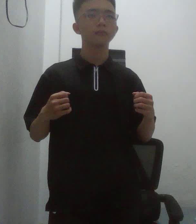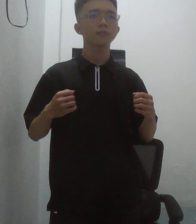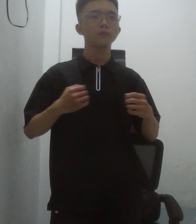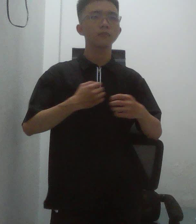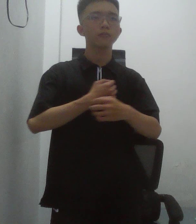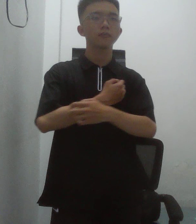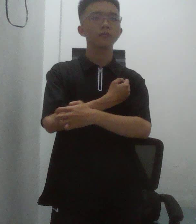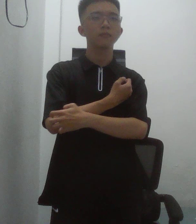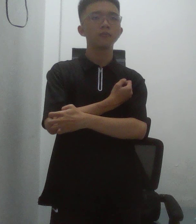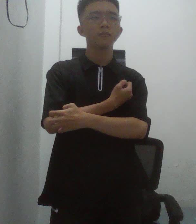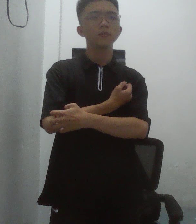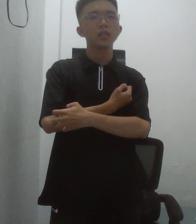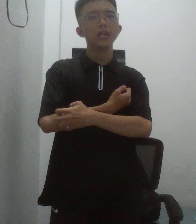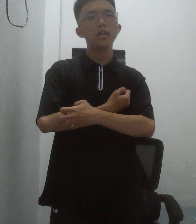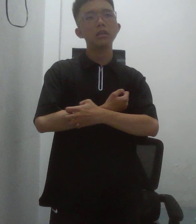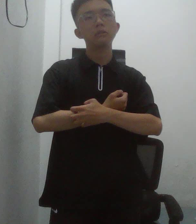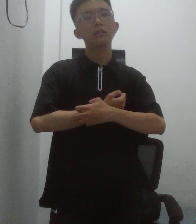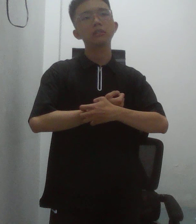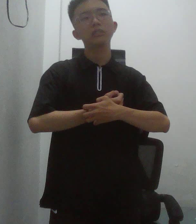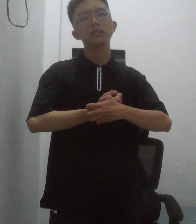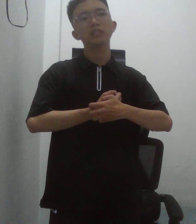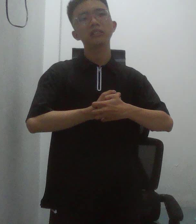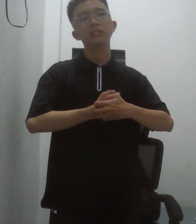ngheo